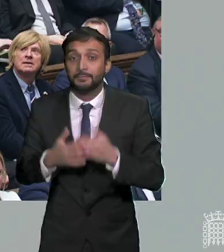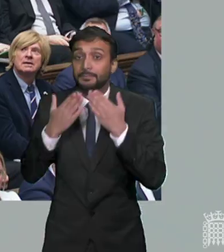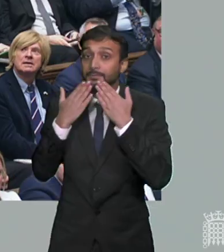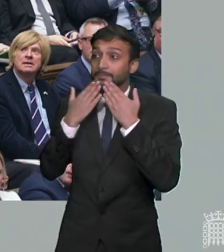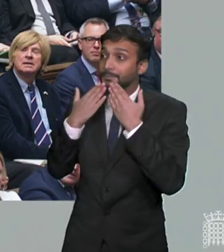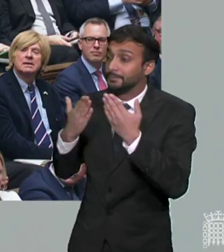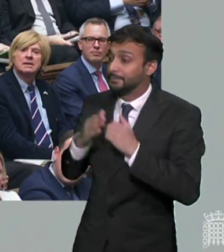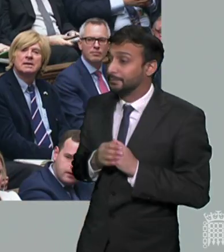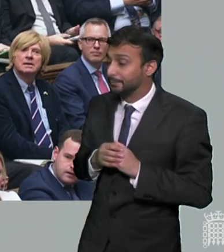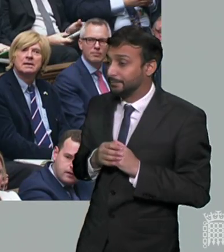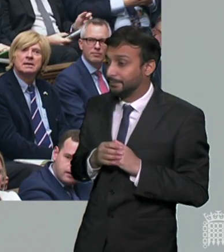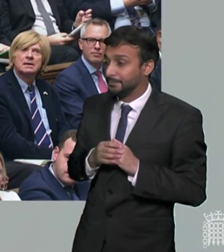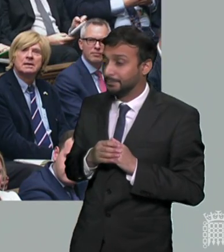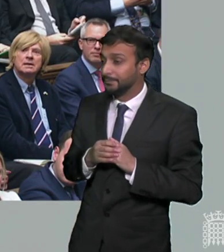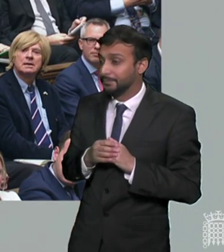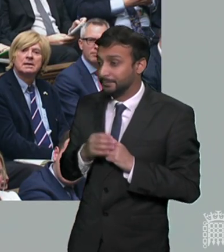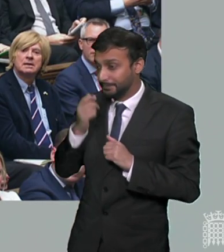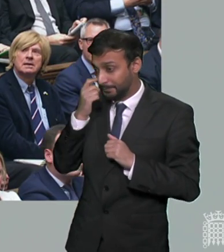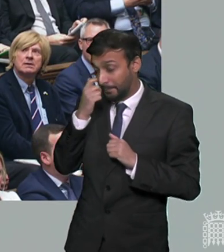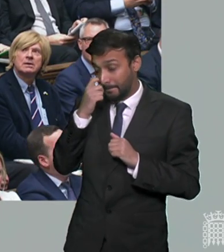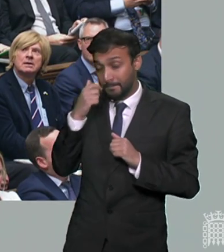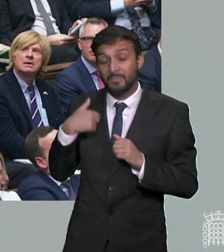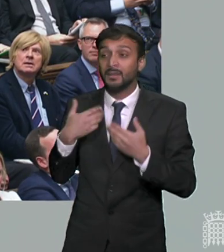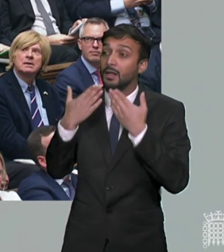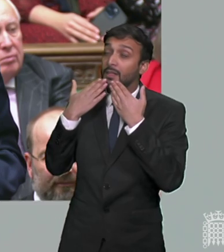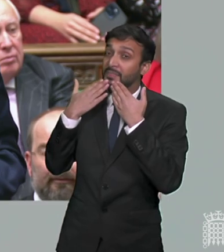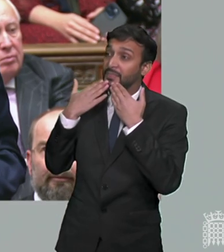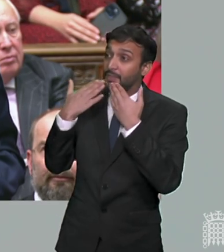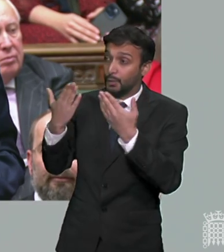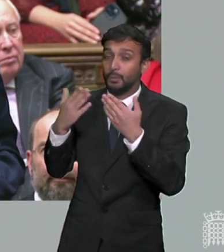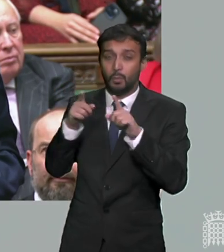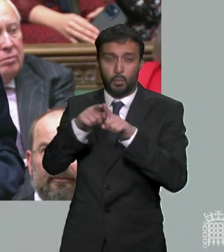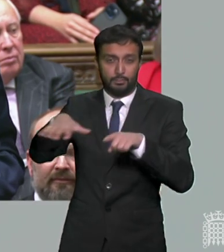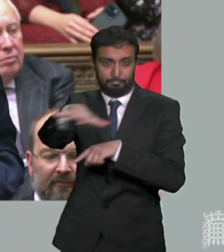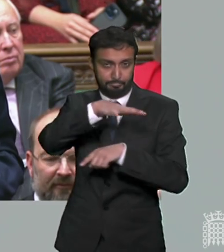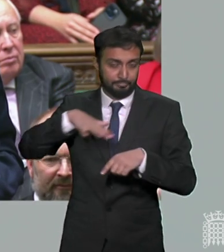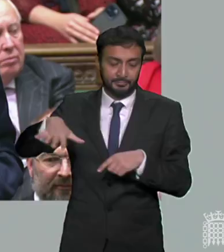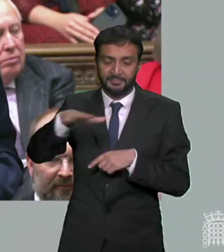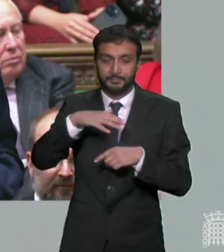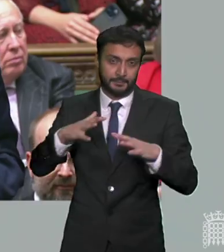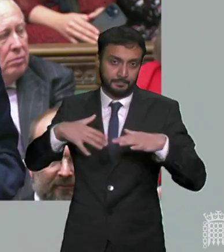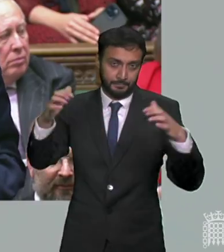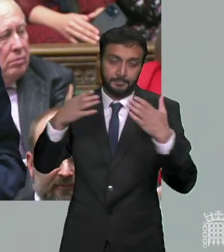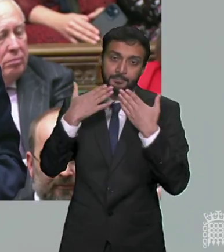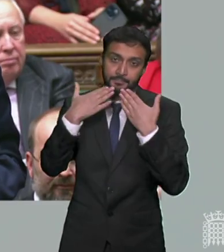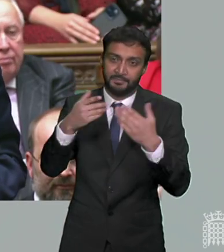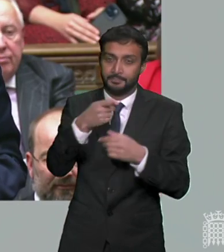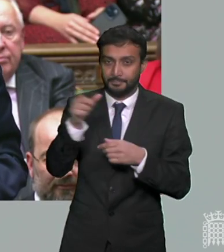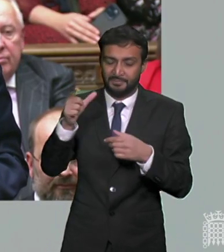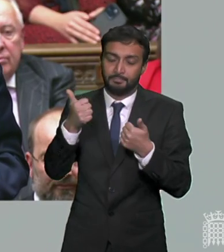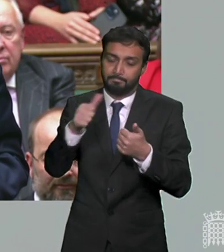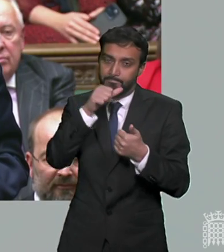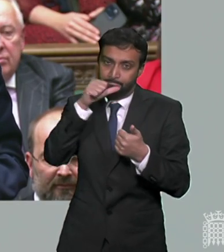Mr Speaker, can I thank you and colleagues across the House for your kindness and encouragement in recent weeks?